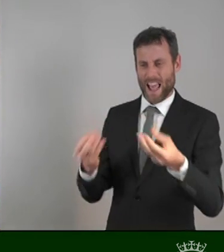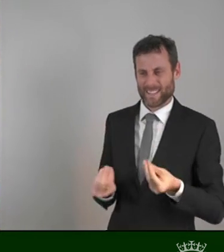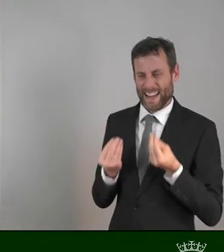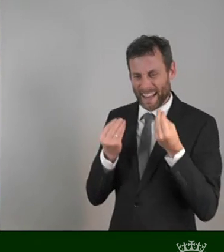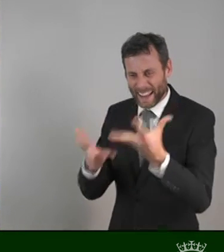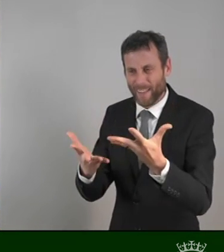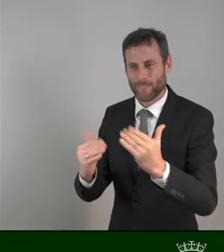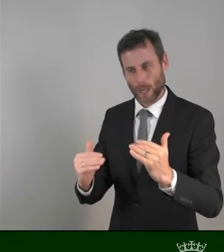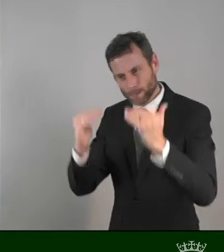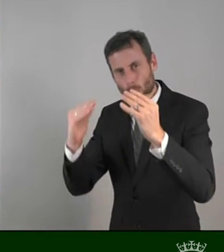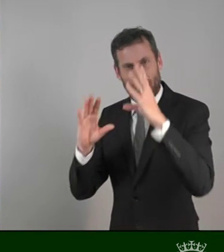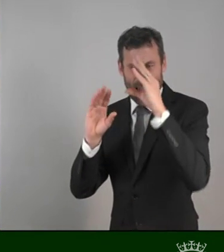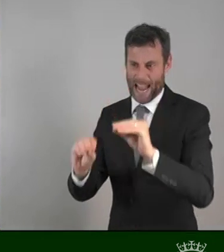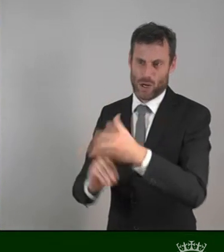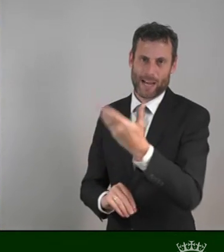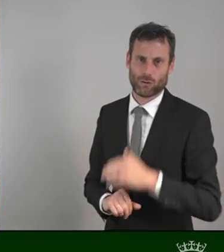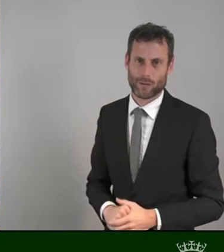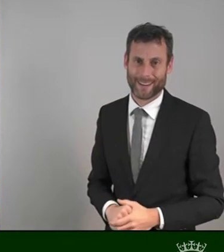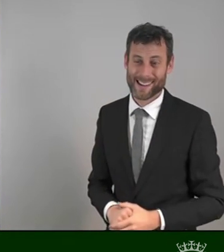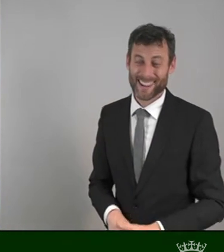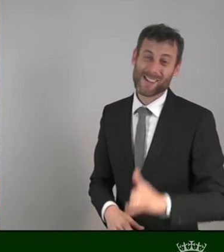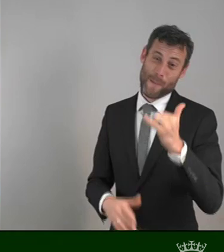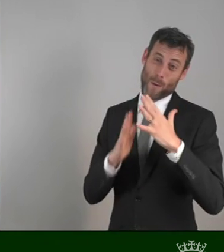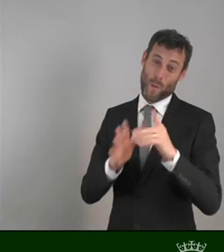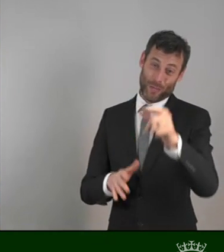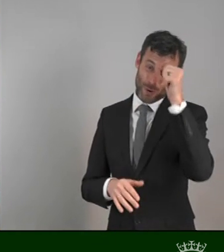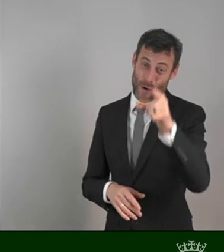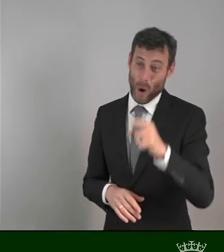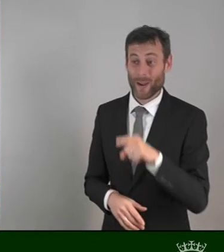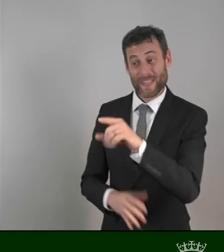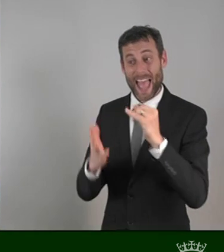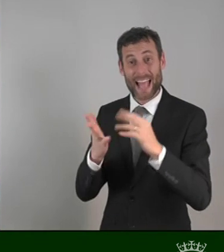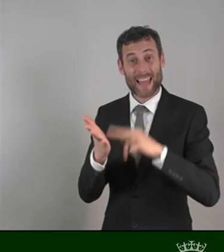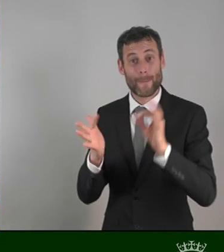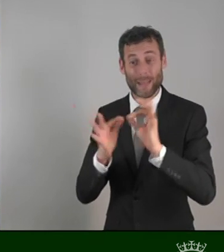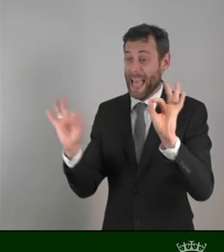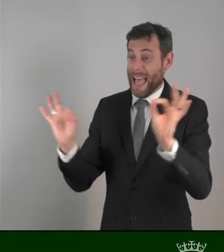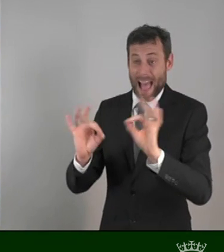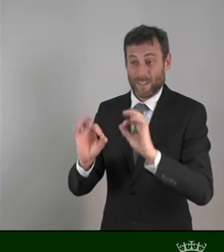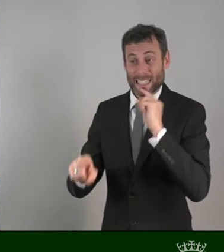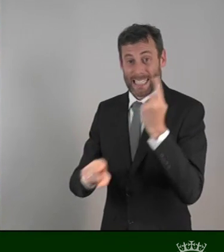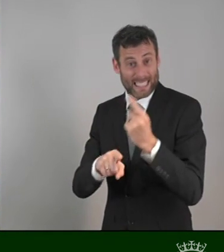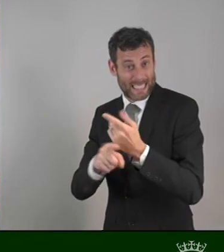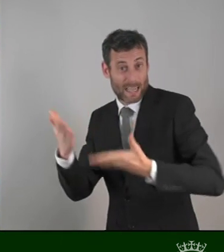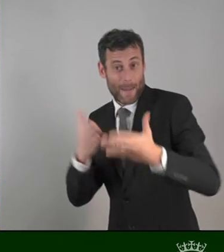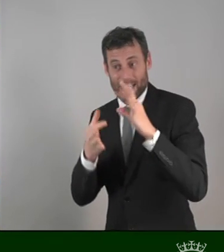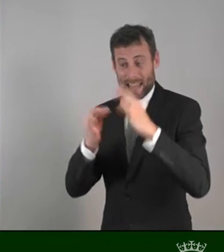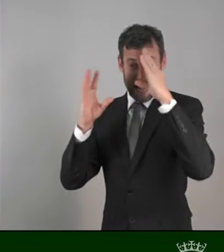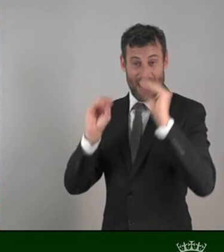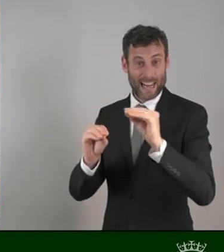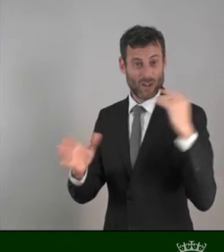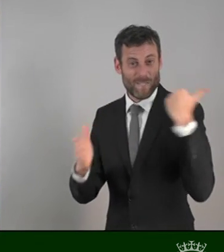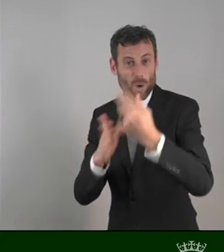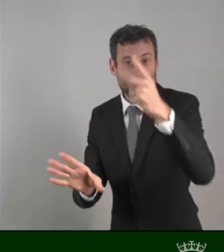It may interest you to know, Mr Speaker, that the SNP has not had a debate in its Parliament on education for two years—and what is it debating today?